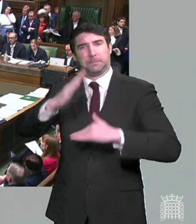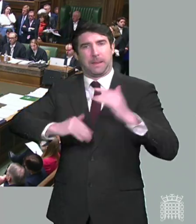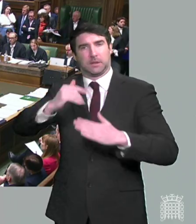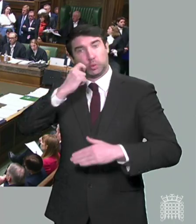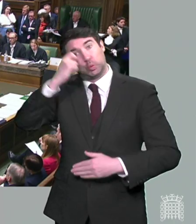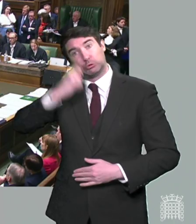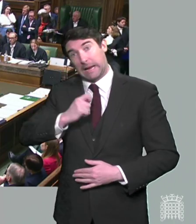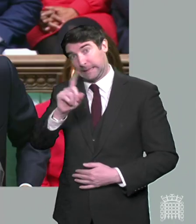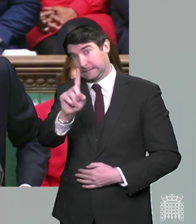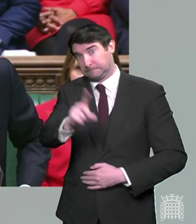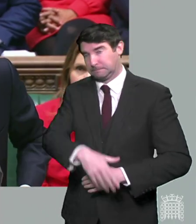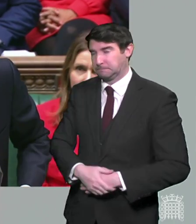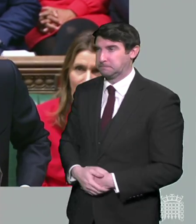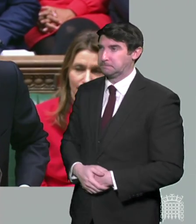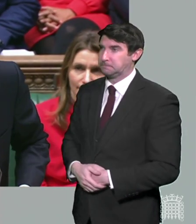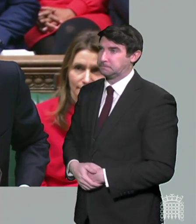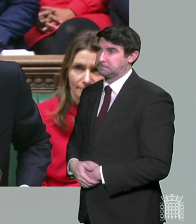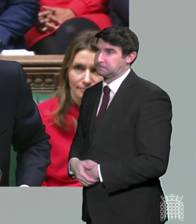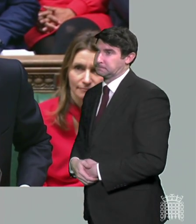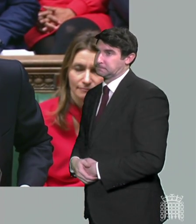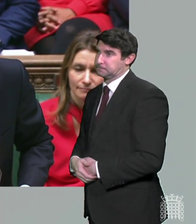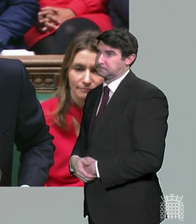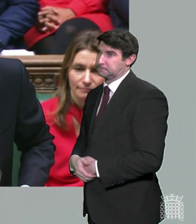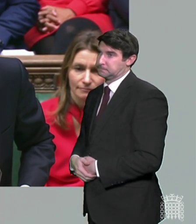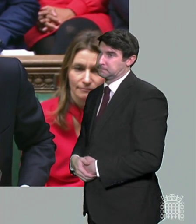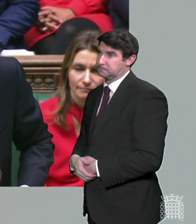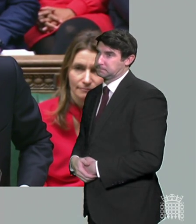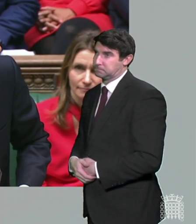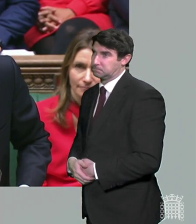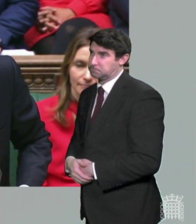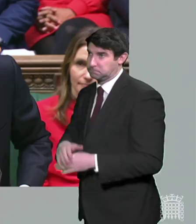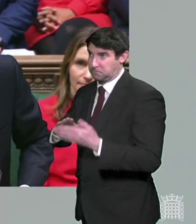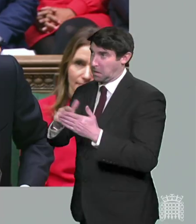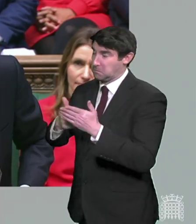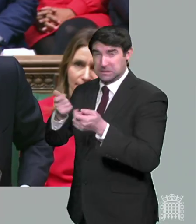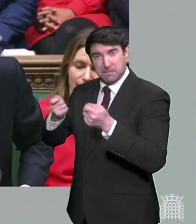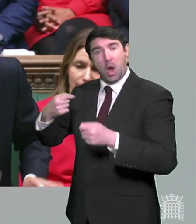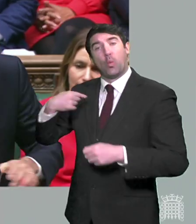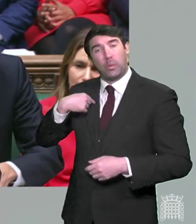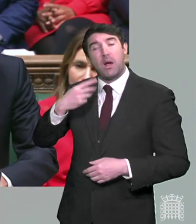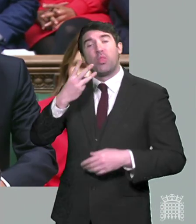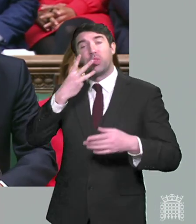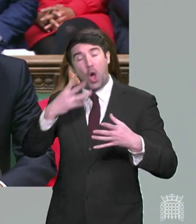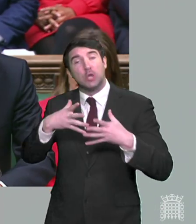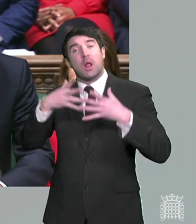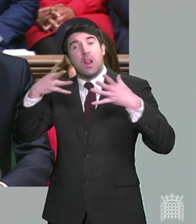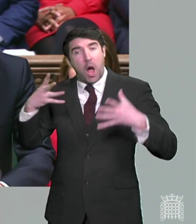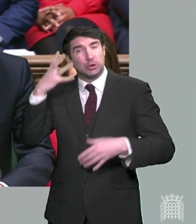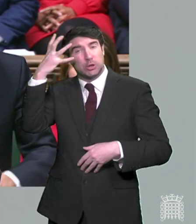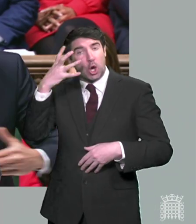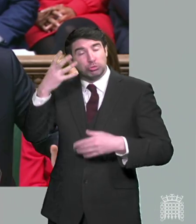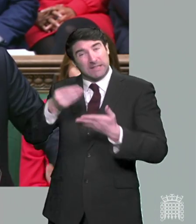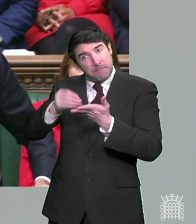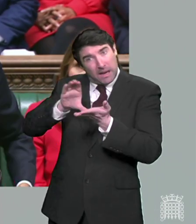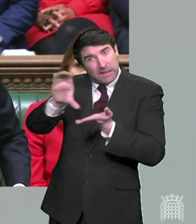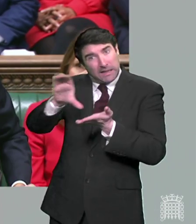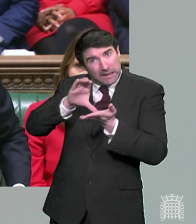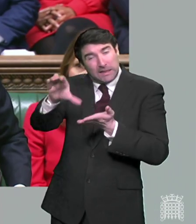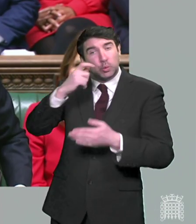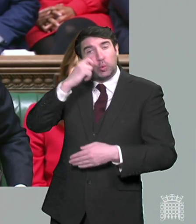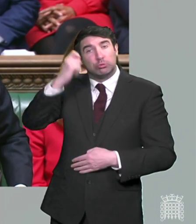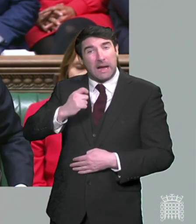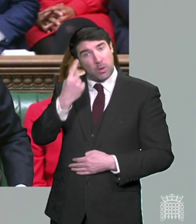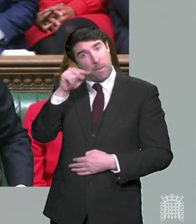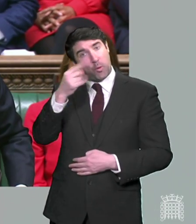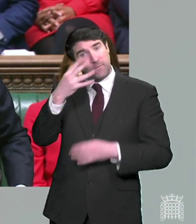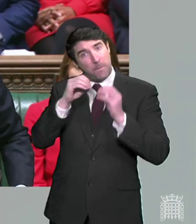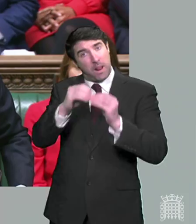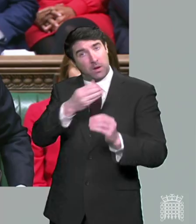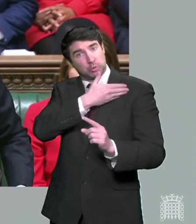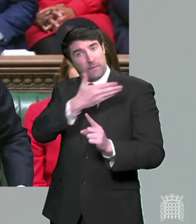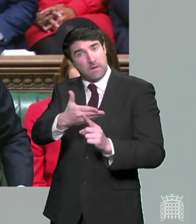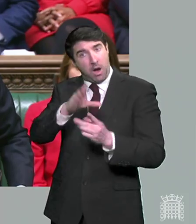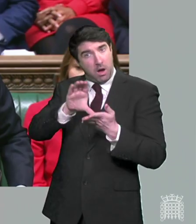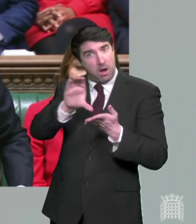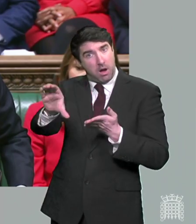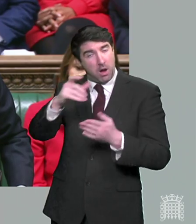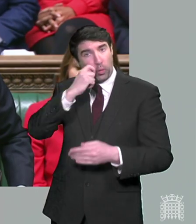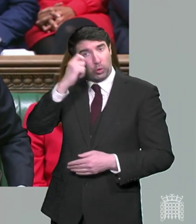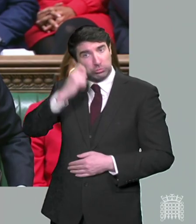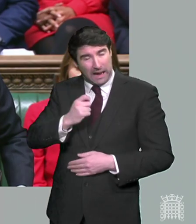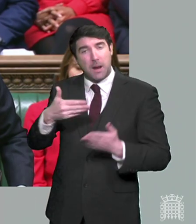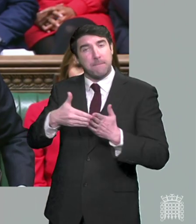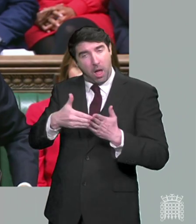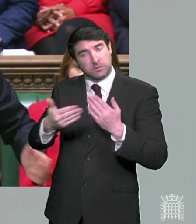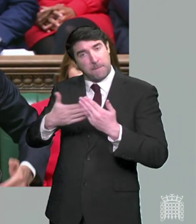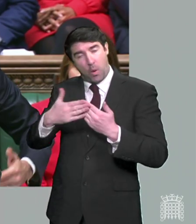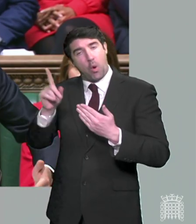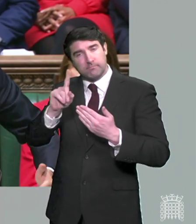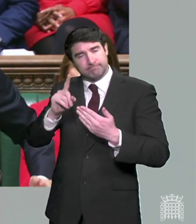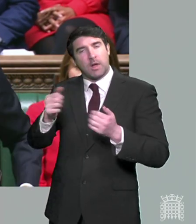We are the third largest humanitarian and economic donor to Ukraine, having provided £1.4 billion of support through direct grant assistance and guarantees at multilateral lending organisations.